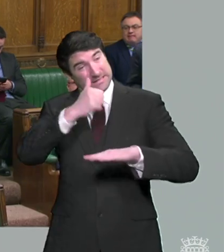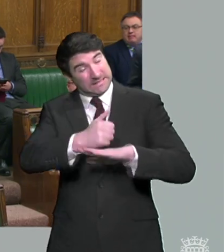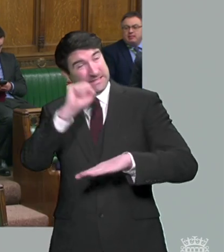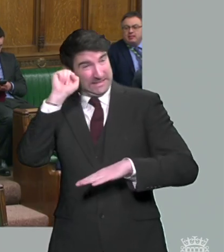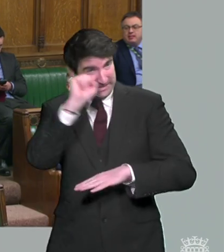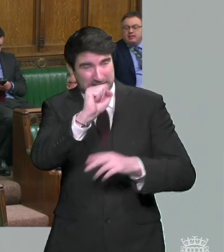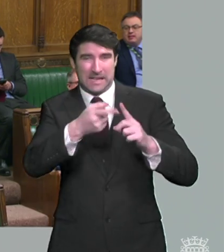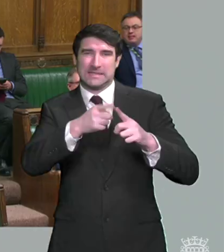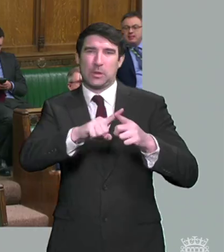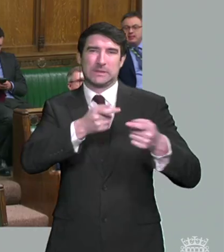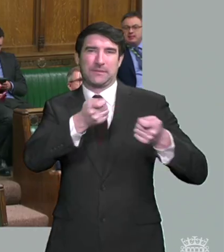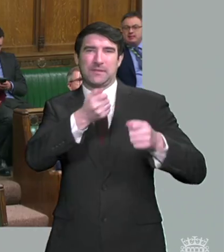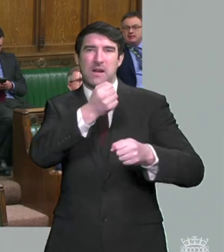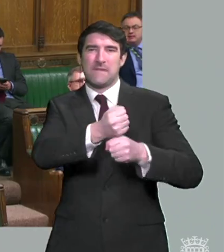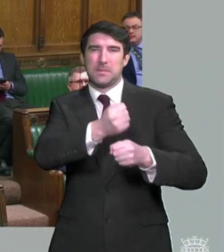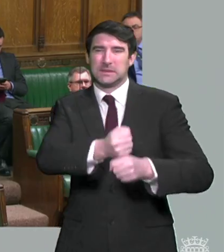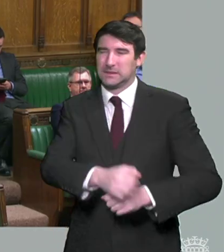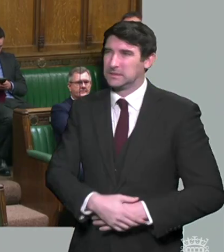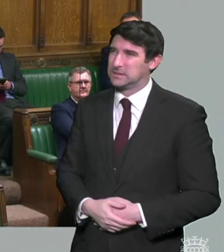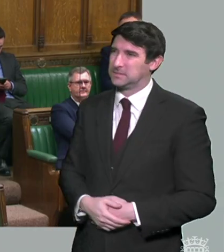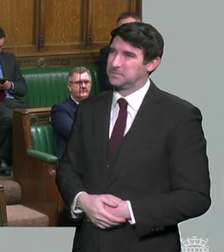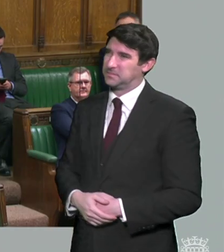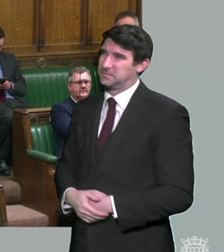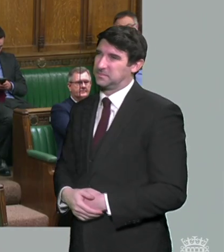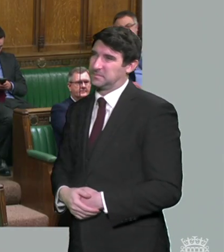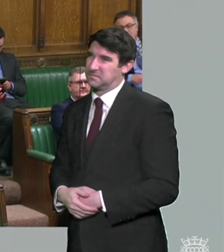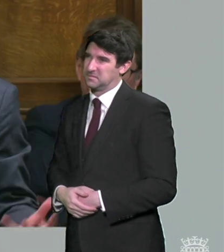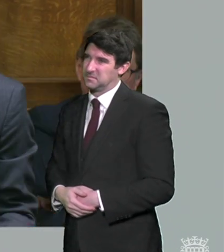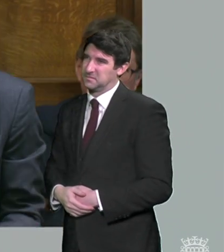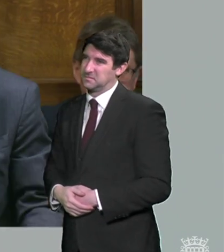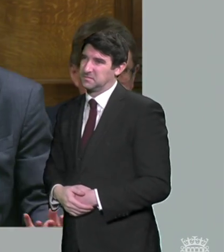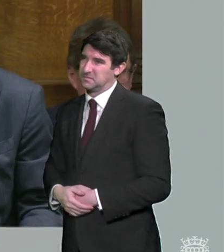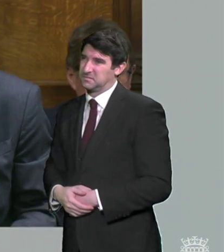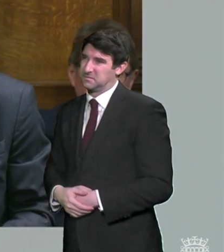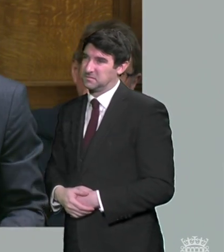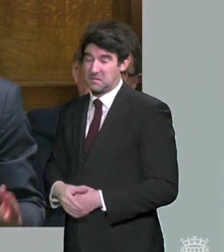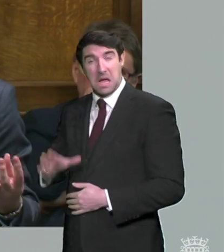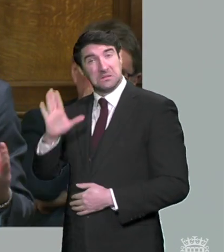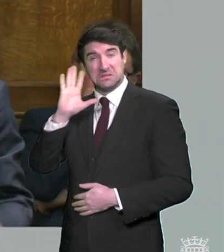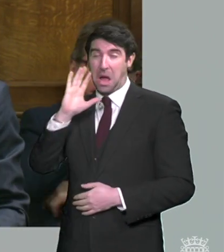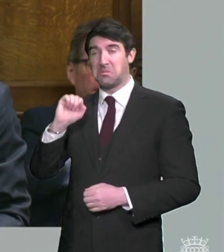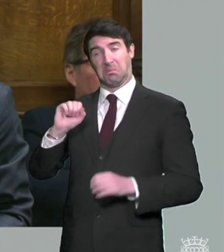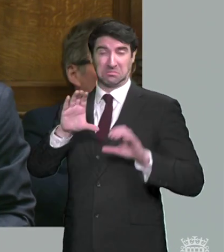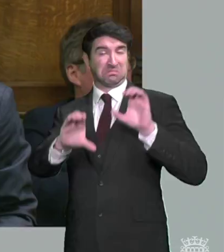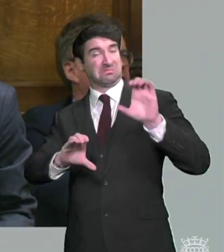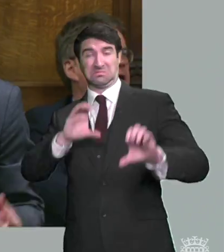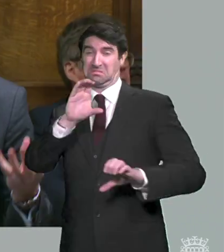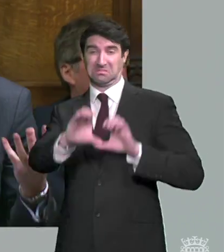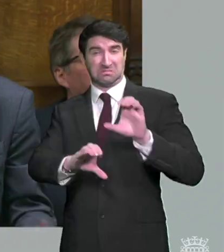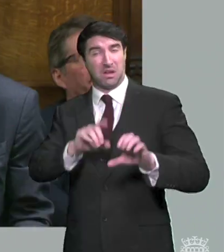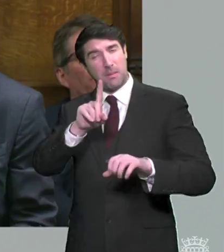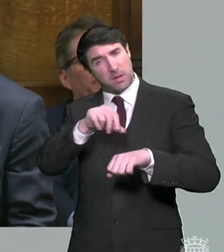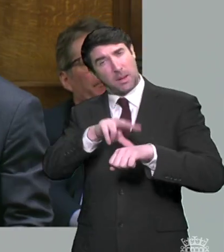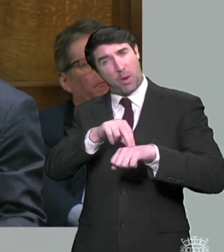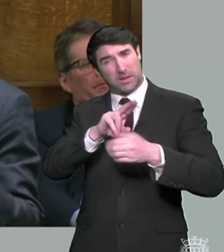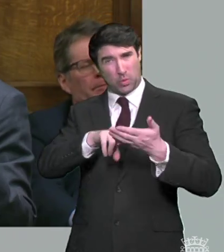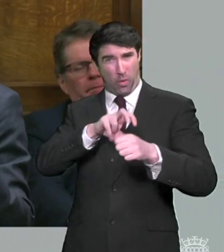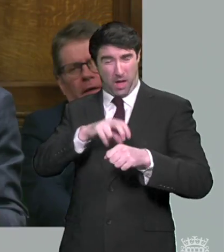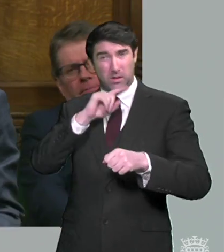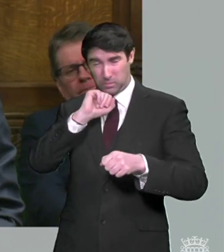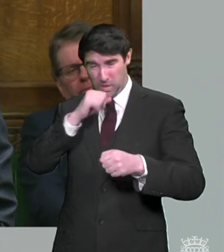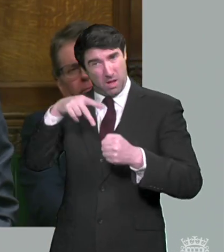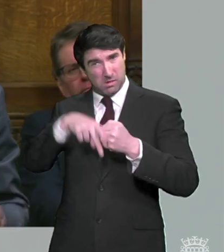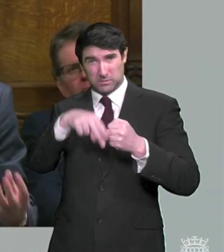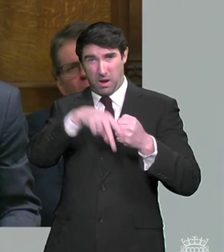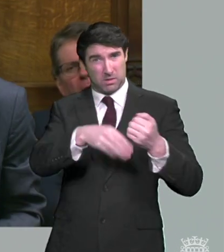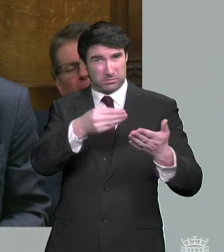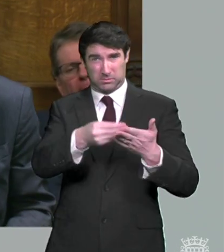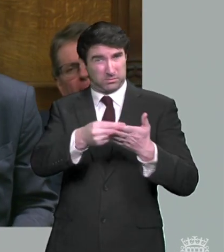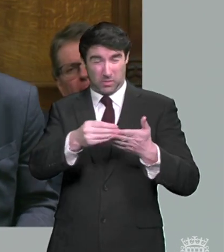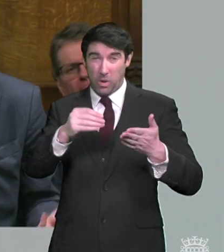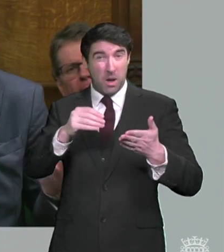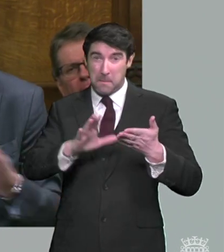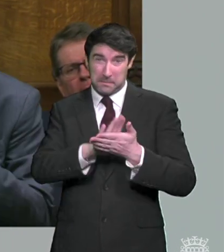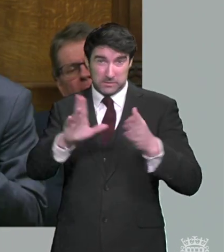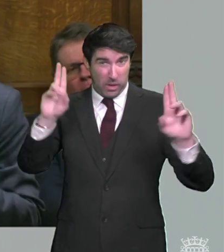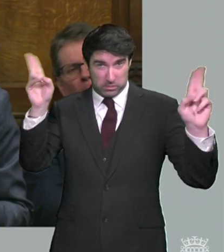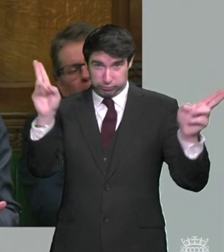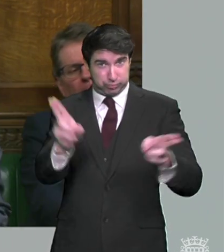That may sound all very grand, but the Police Service of Northern Ireland has announced that it will cut police officer numbers by 309, thereby reducing the force to its smallest size since its formation.